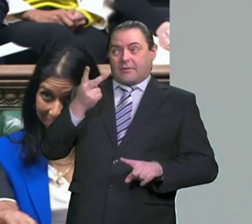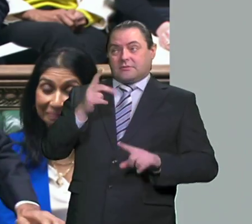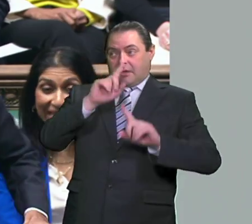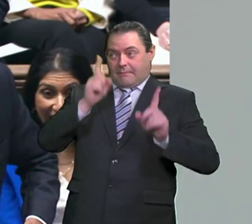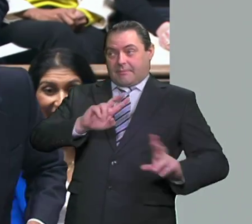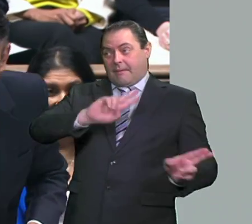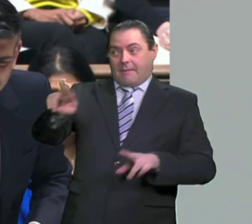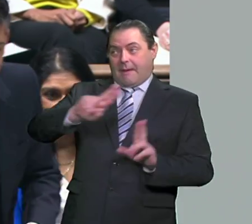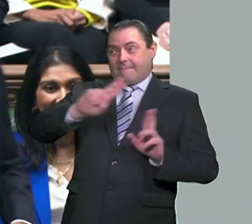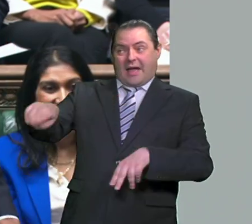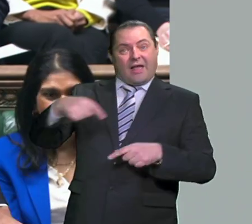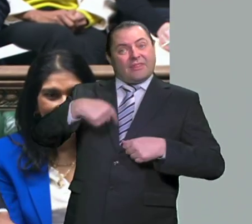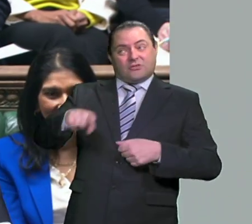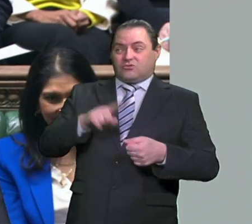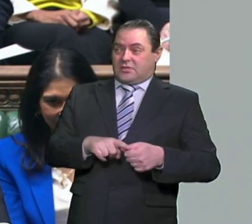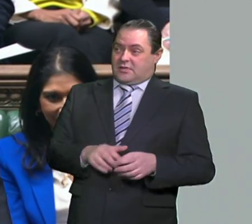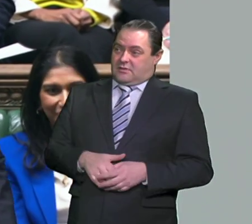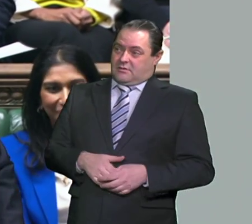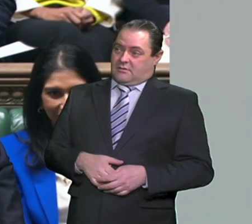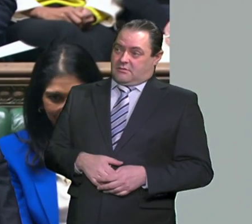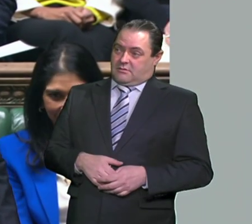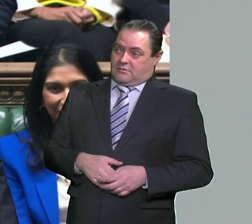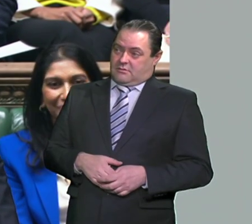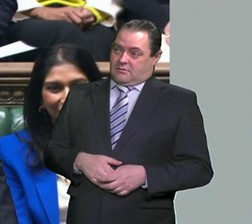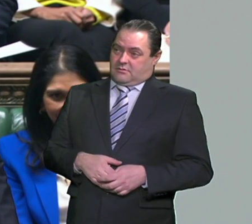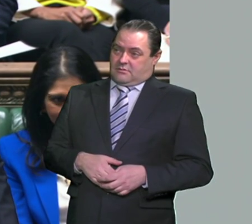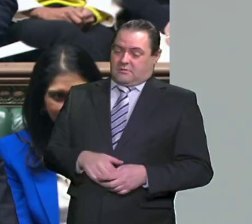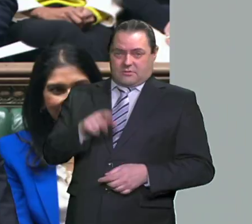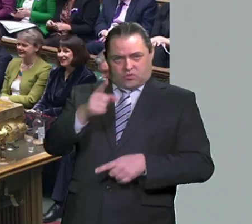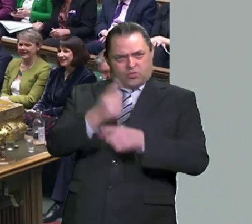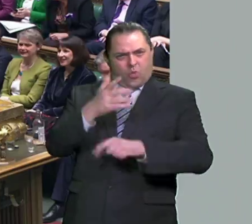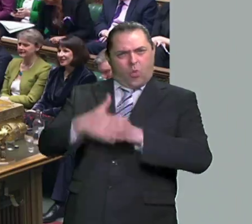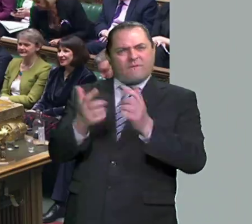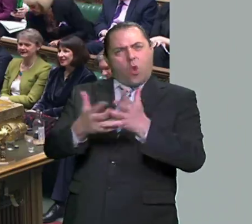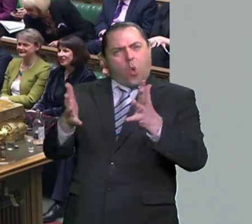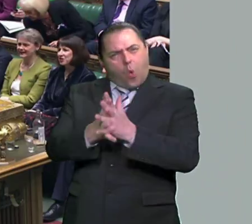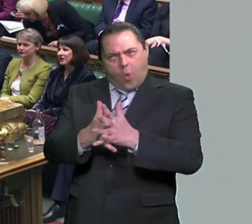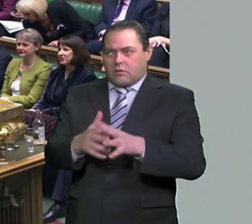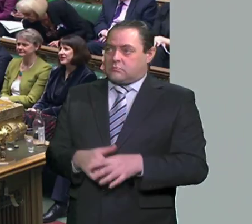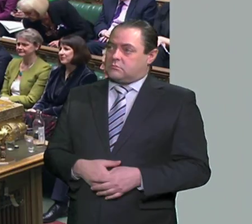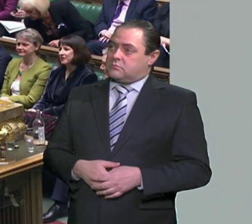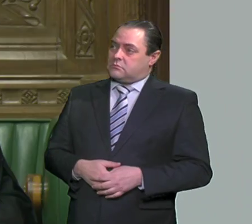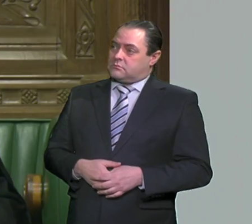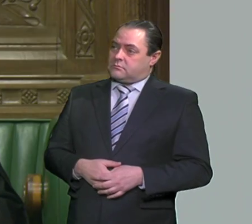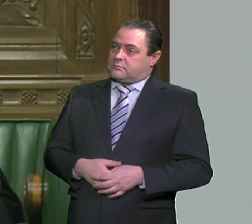The right honourable and learned Gentleman talked about laws—